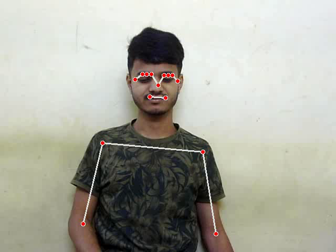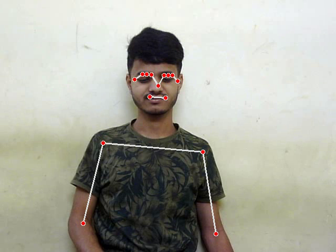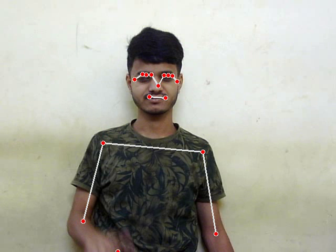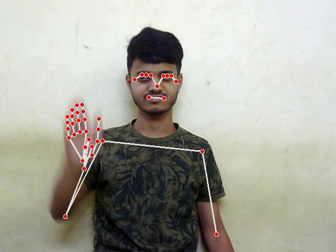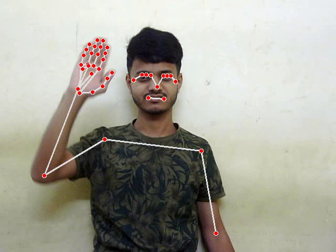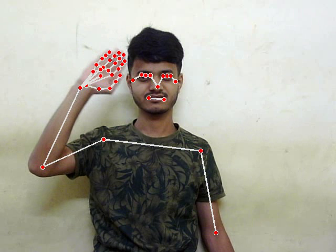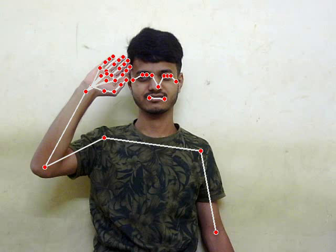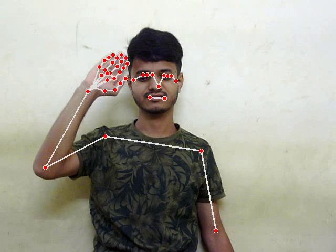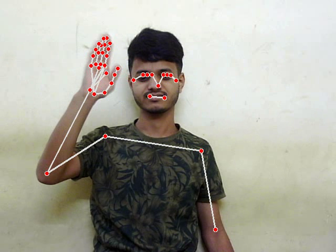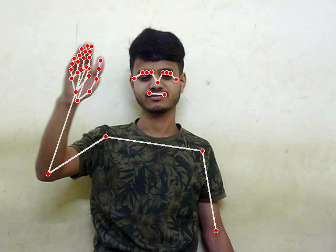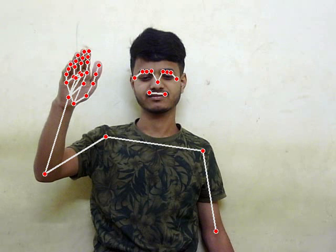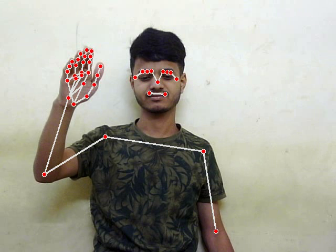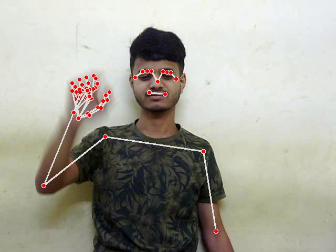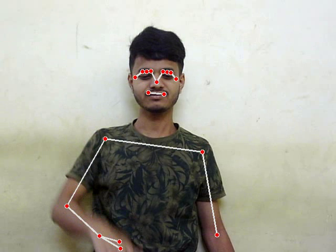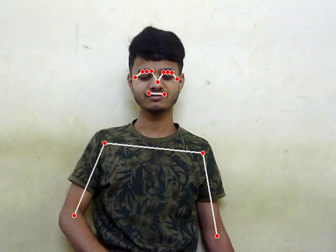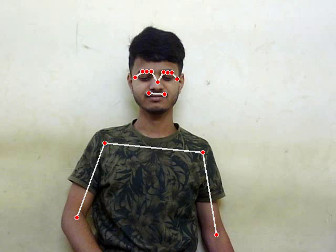hello